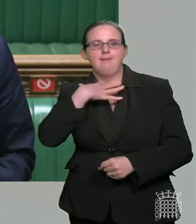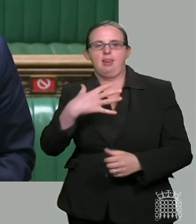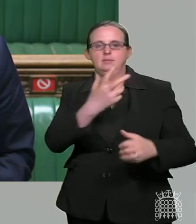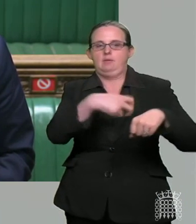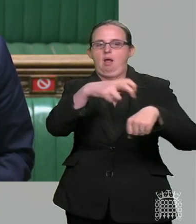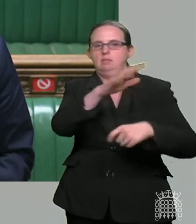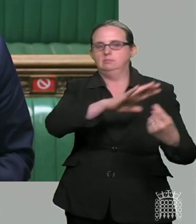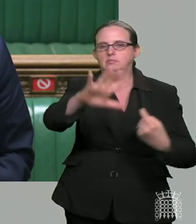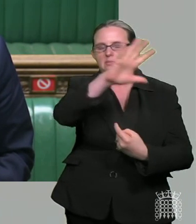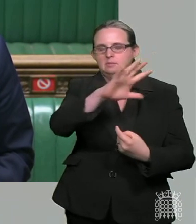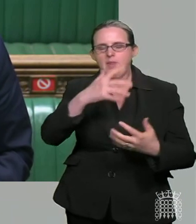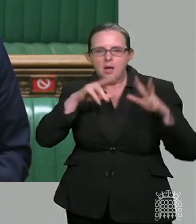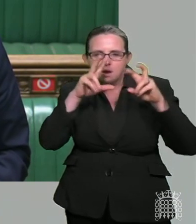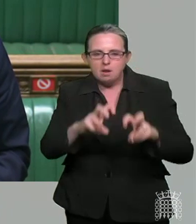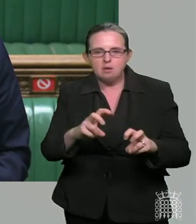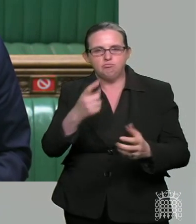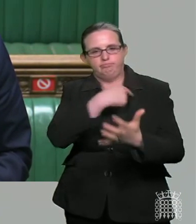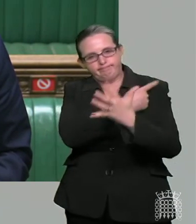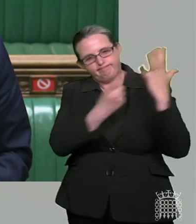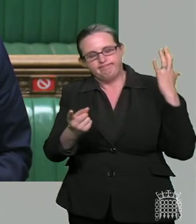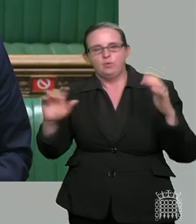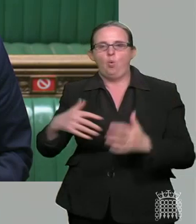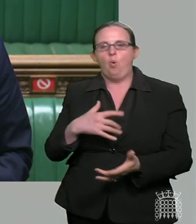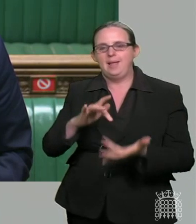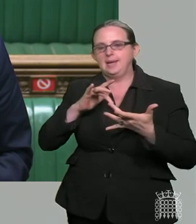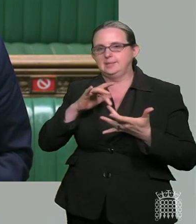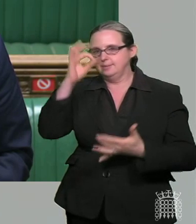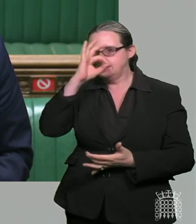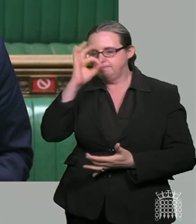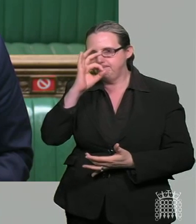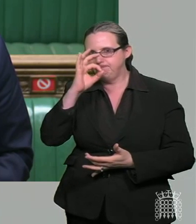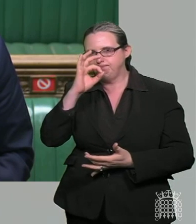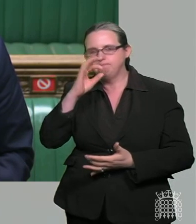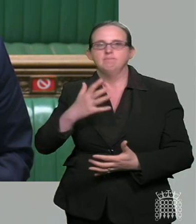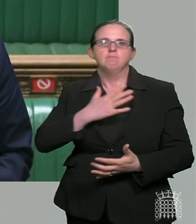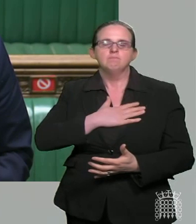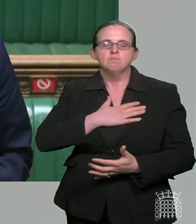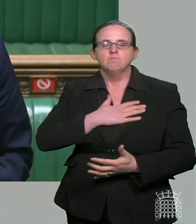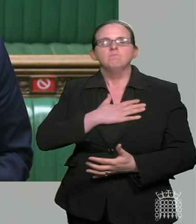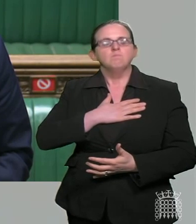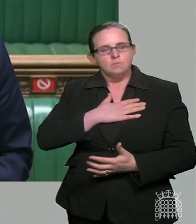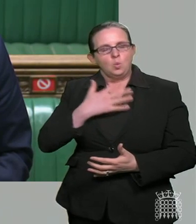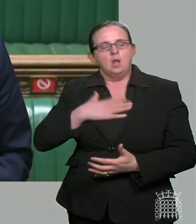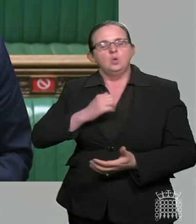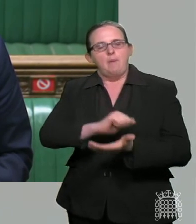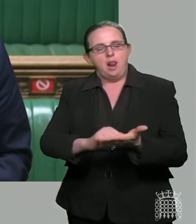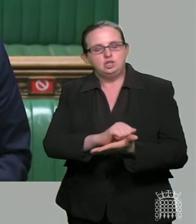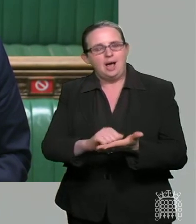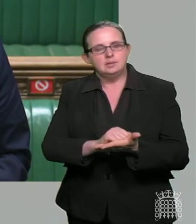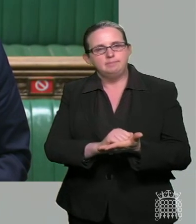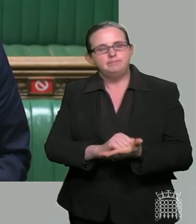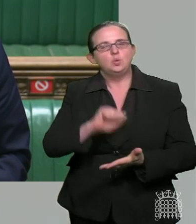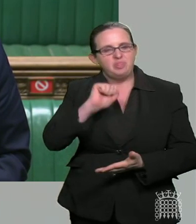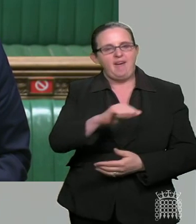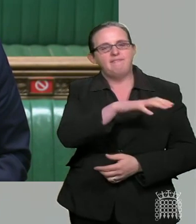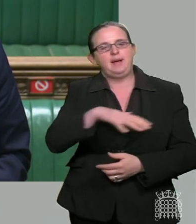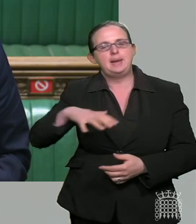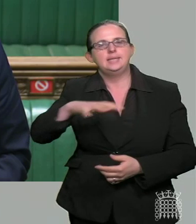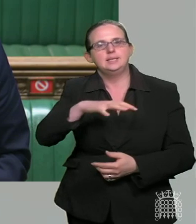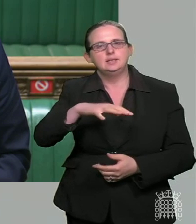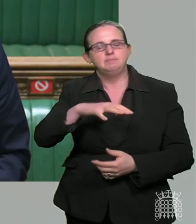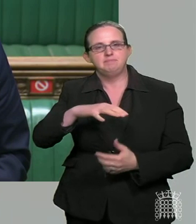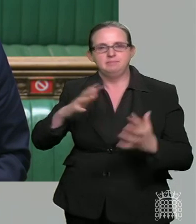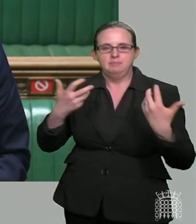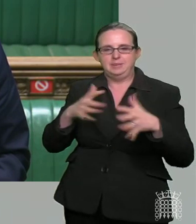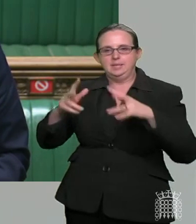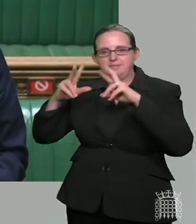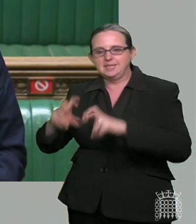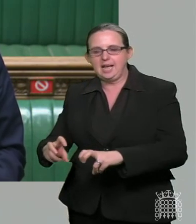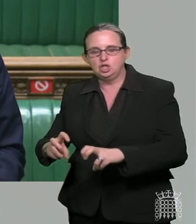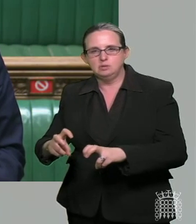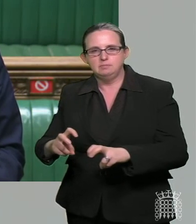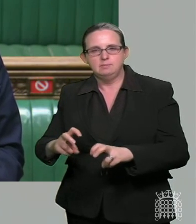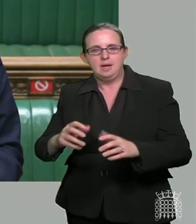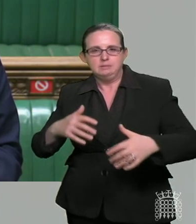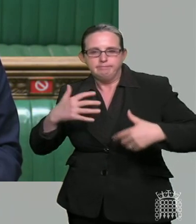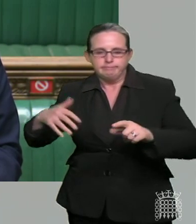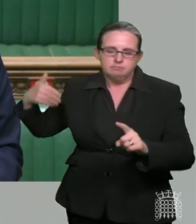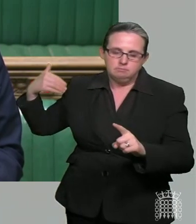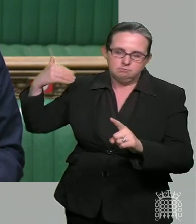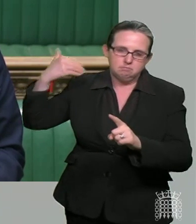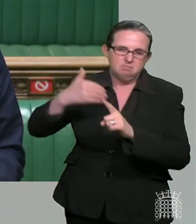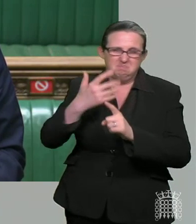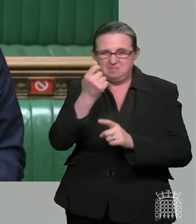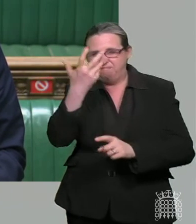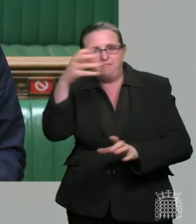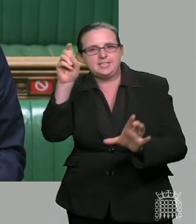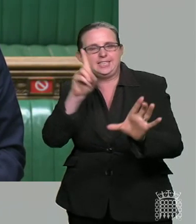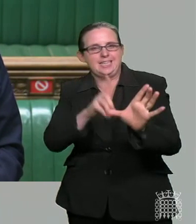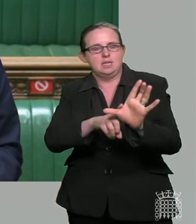On behalf of successive Governments, and to put this on the record in this House, I would like to say sorry to their families for how the investigations were handled and for the pain they have endured since their campaign began almost five decades ago.